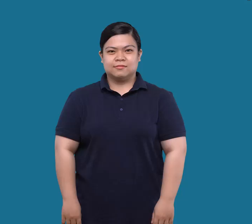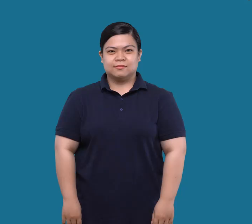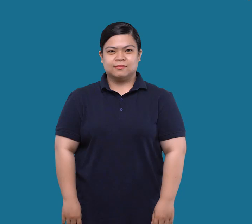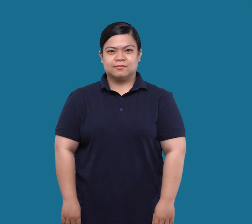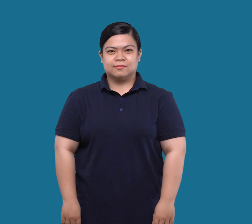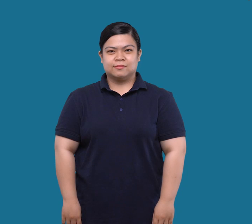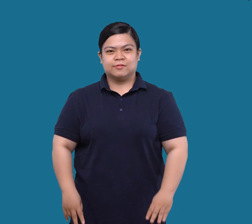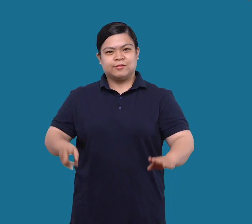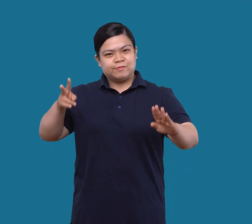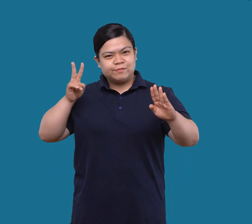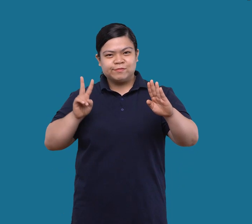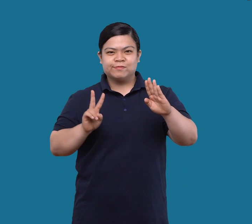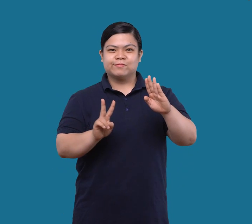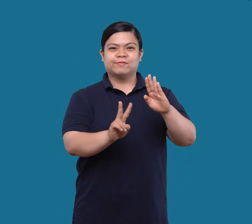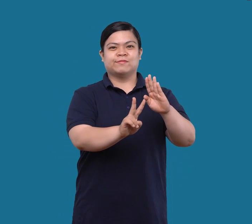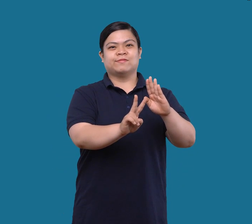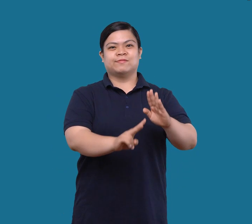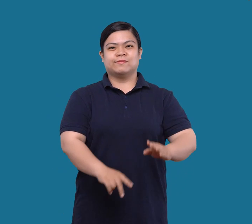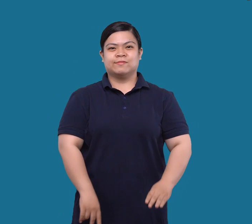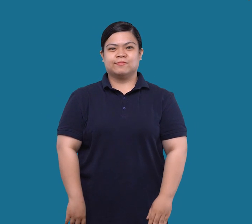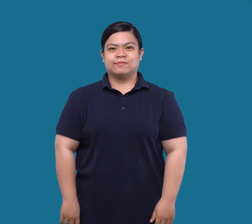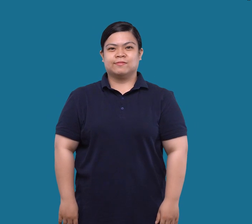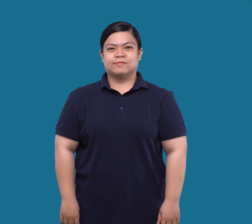tuần trăng mật